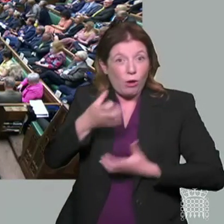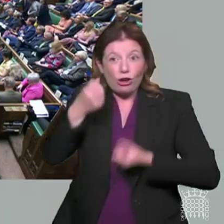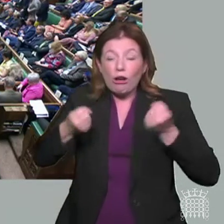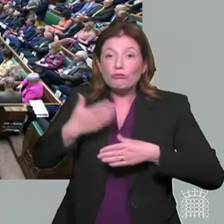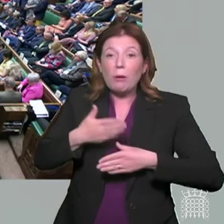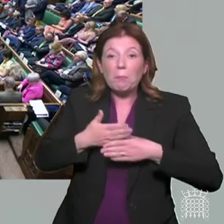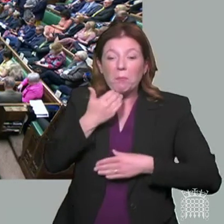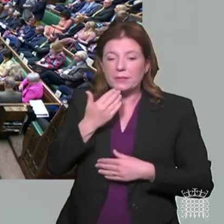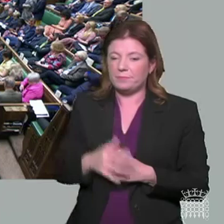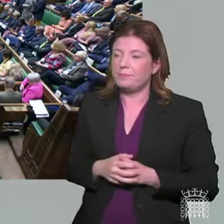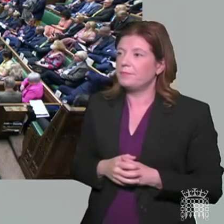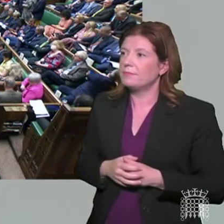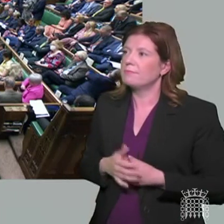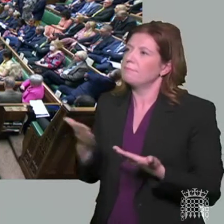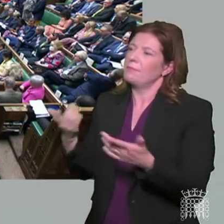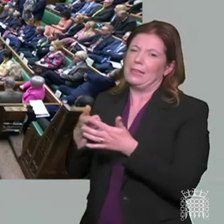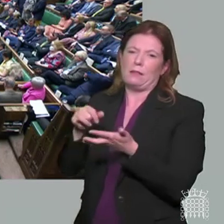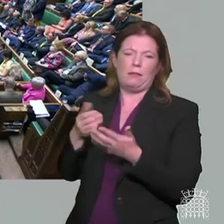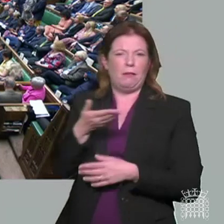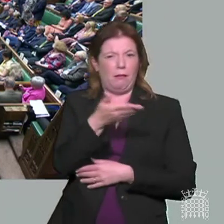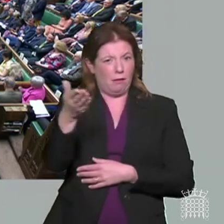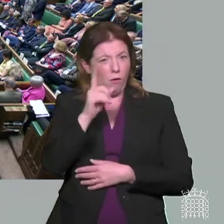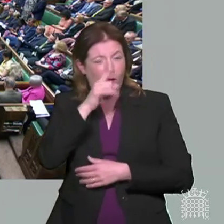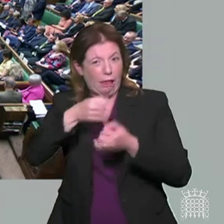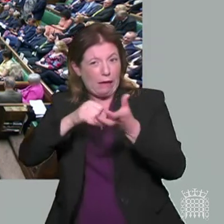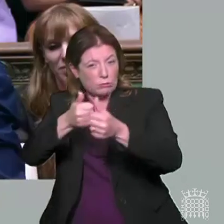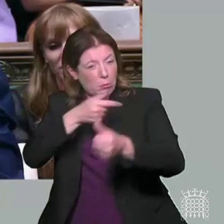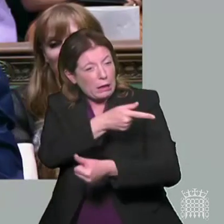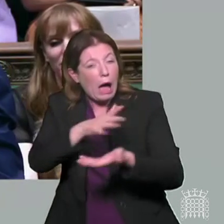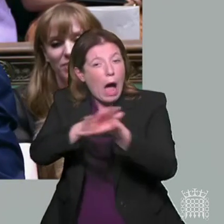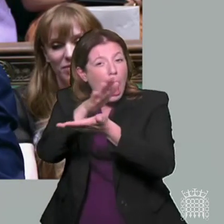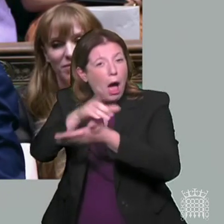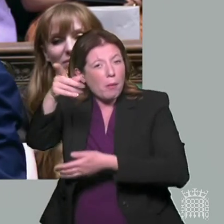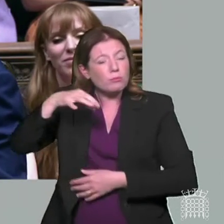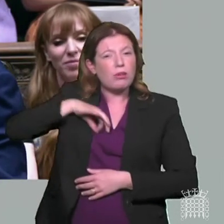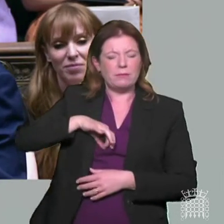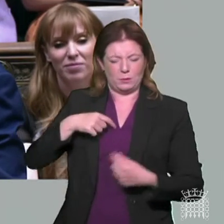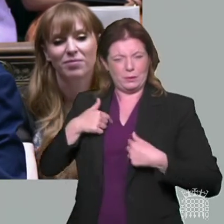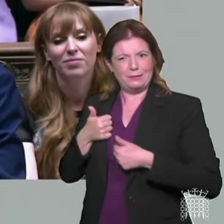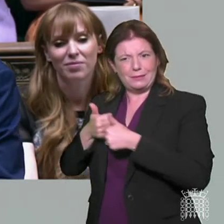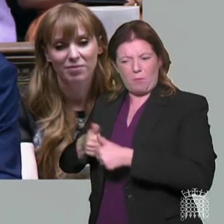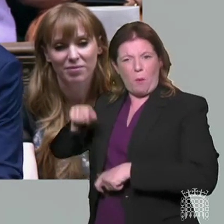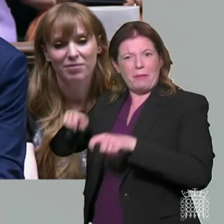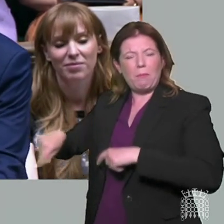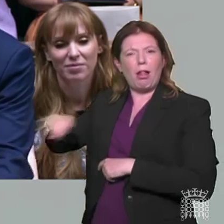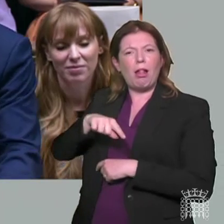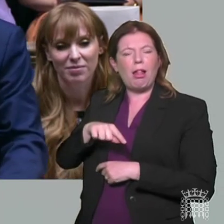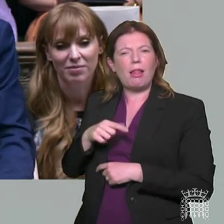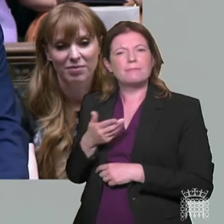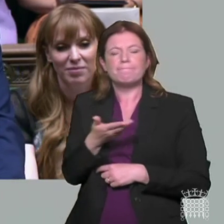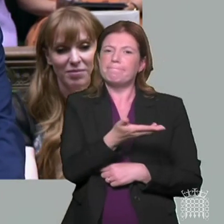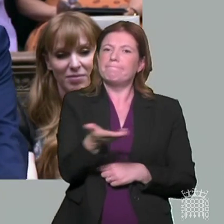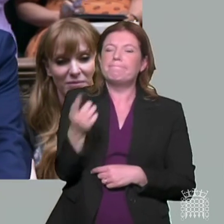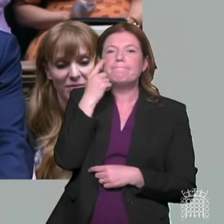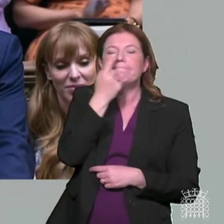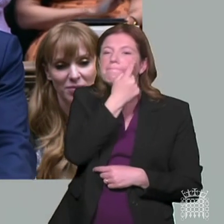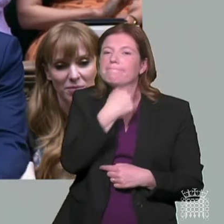So the Prime Minister is on the side of excess profits for oil and gas companies; we are on the side of working people—there you have it.